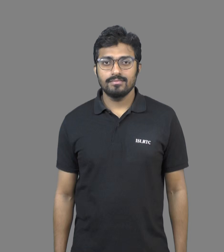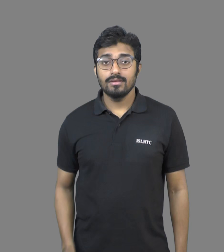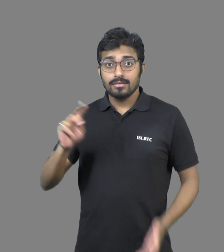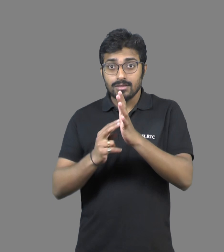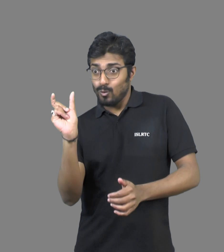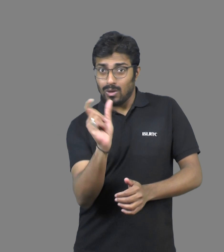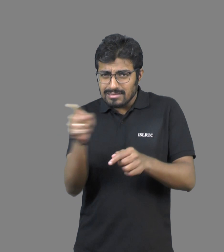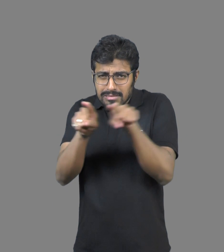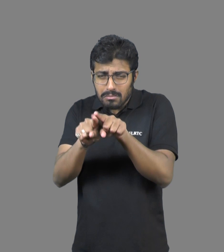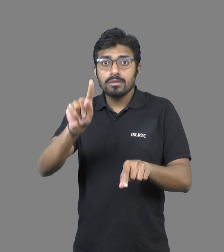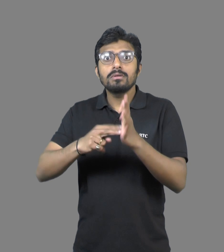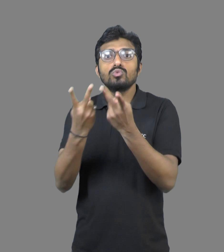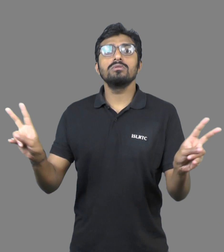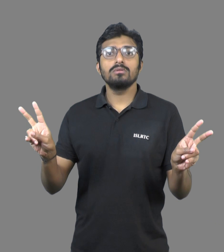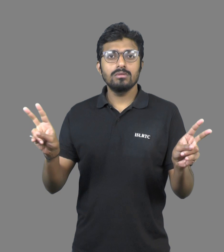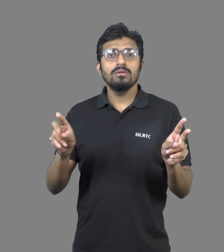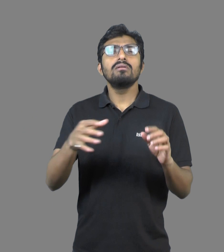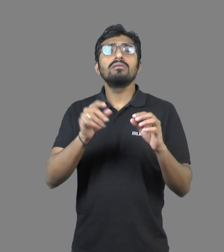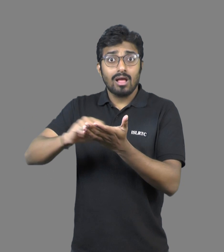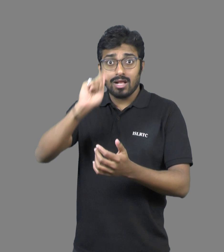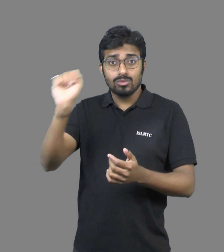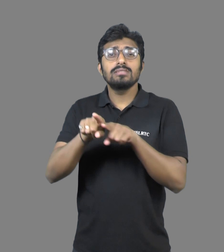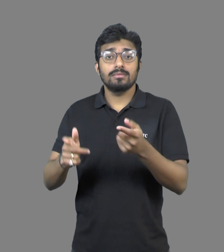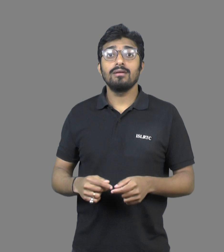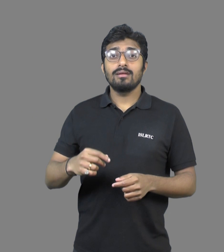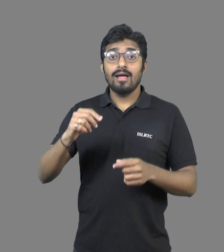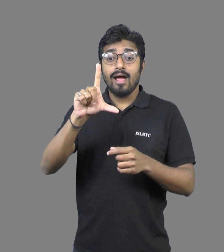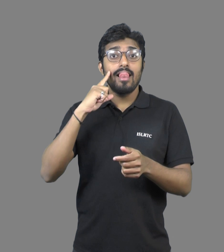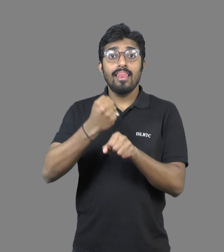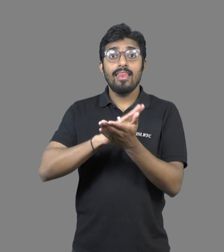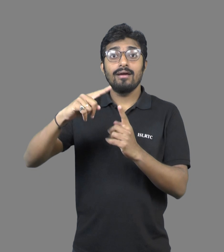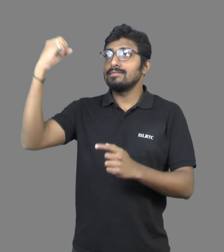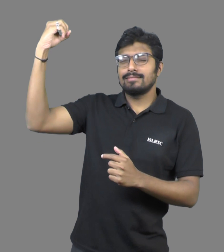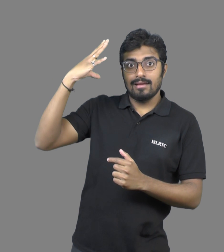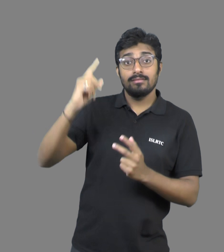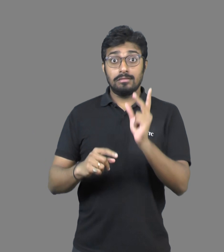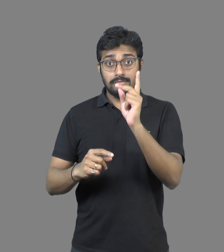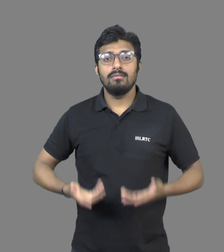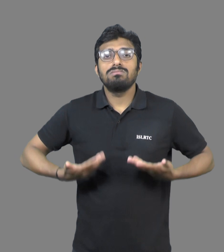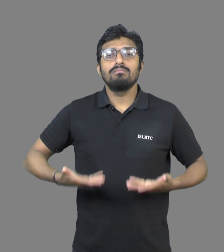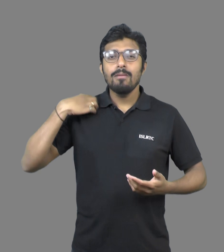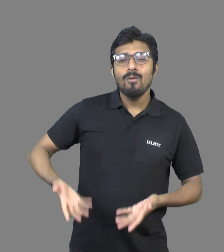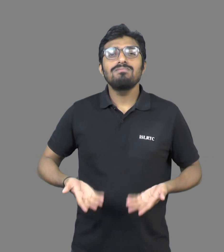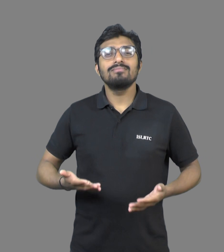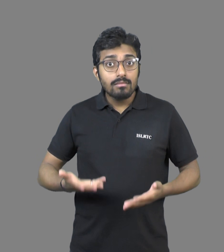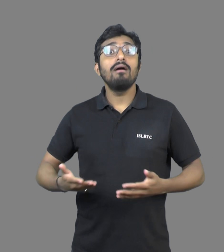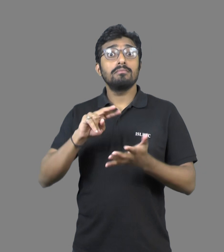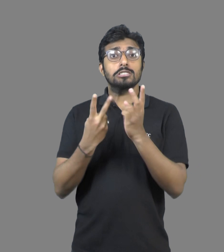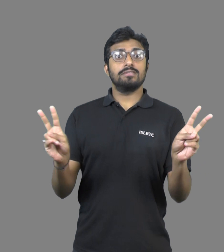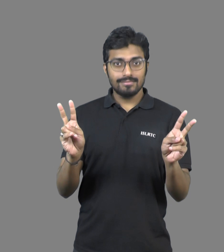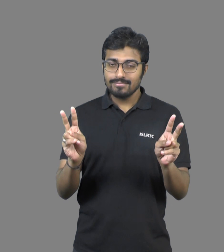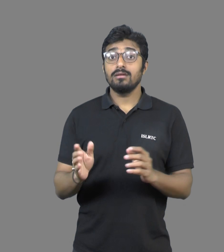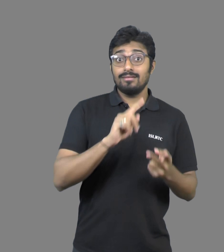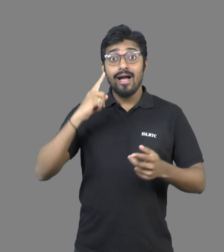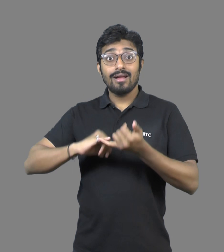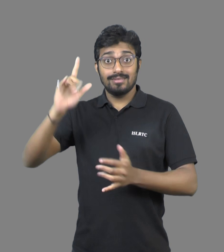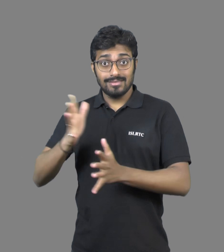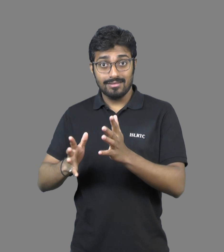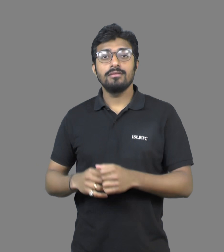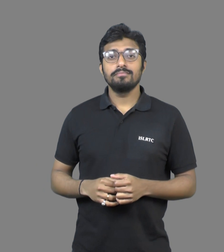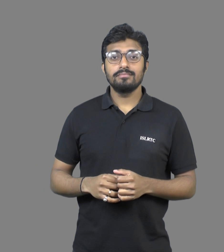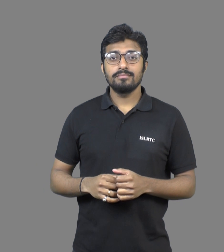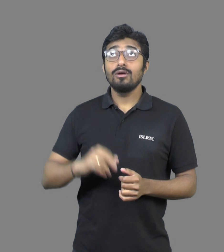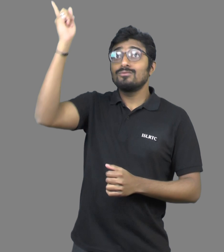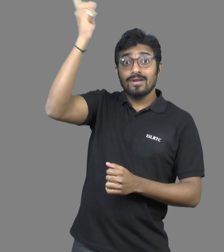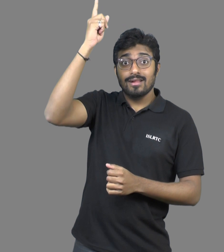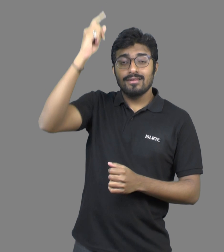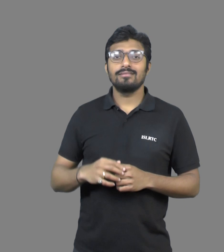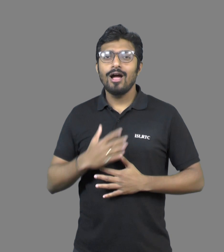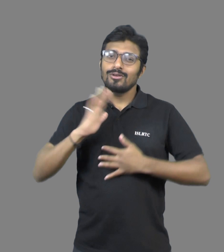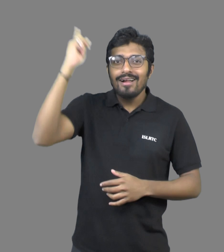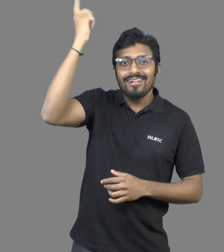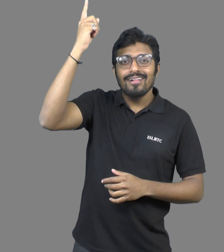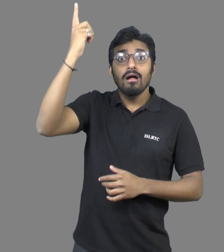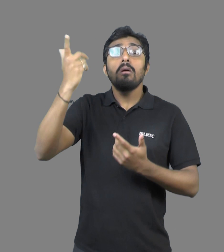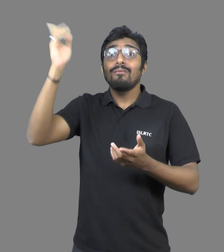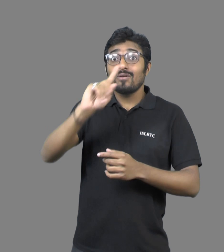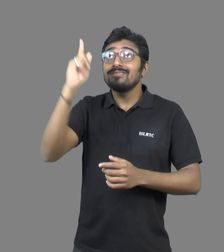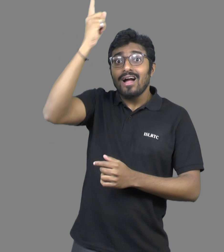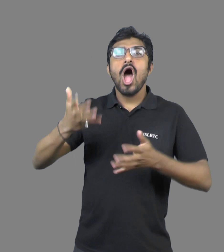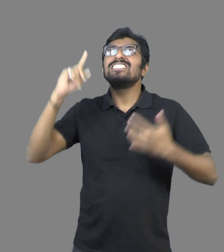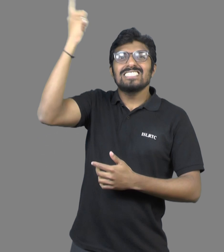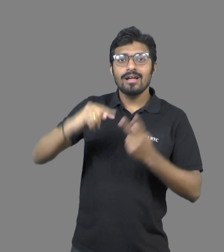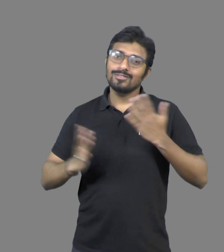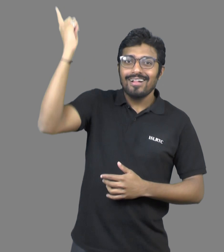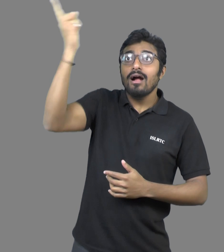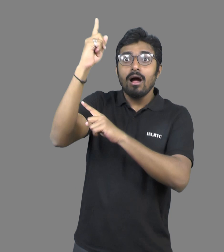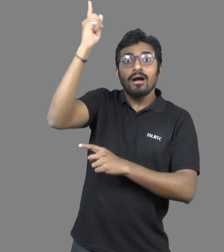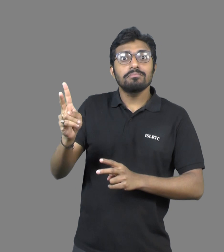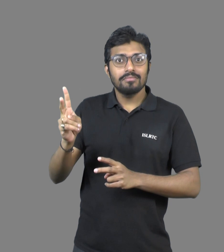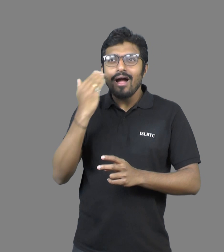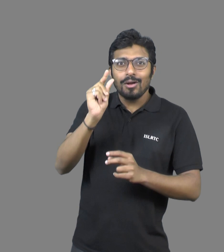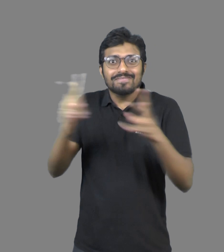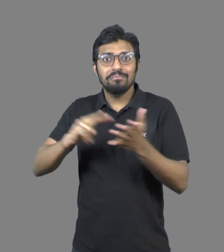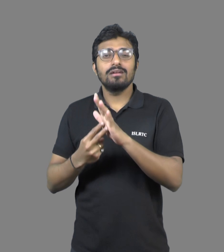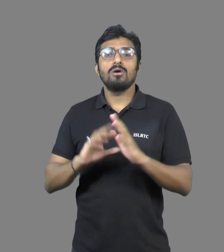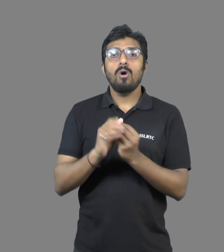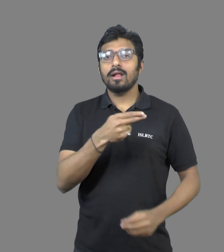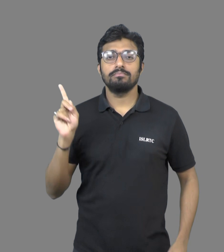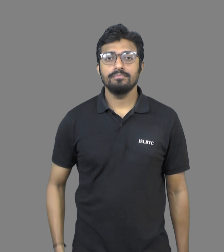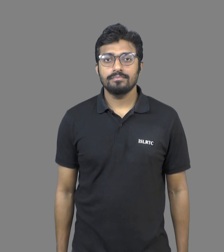Homonomy